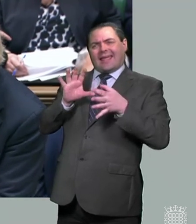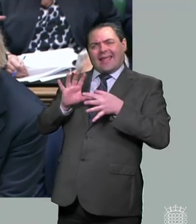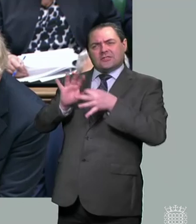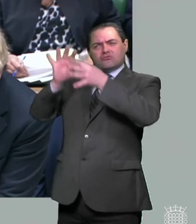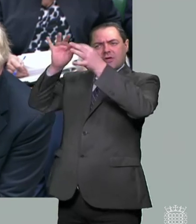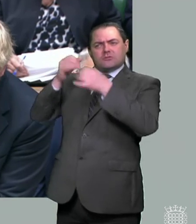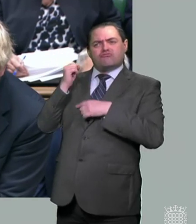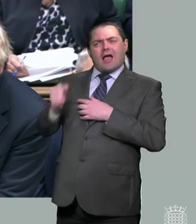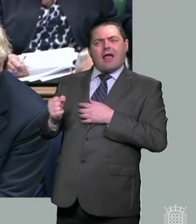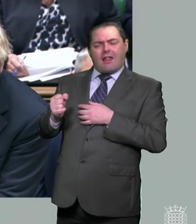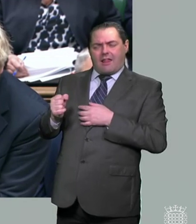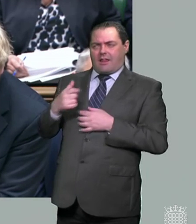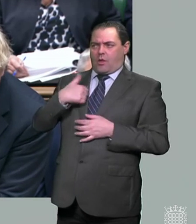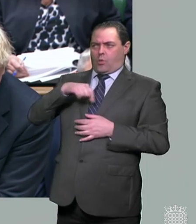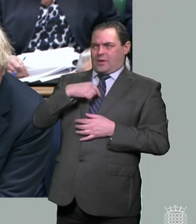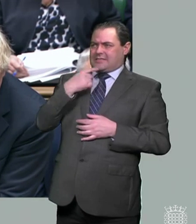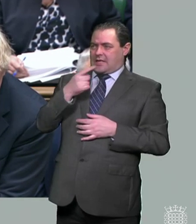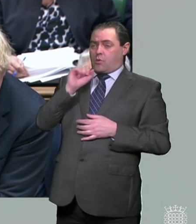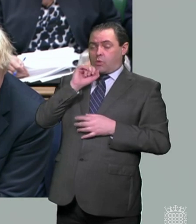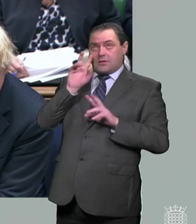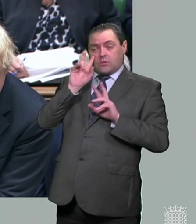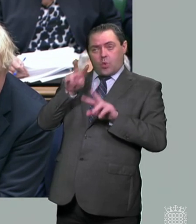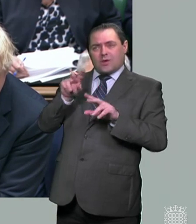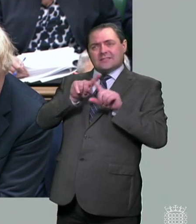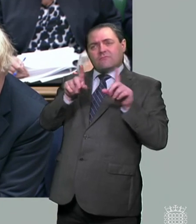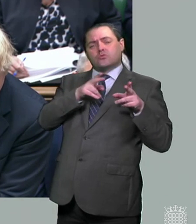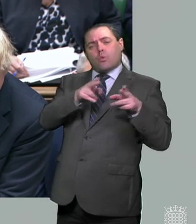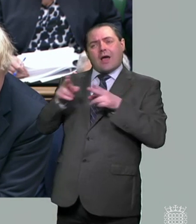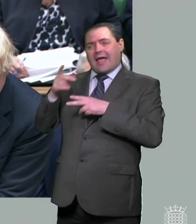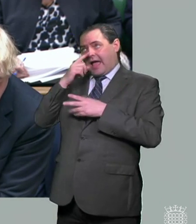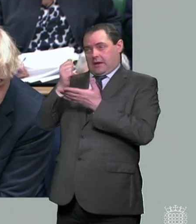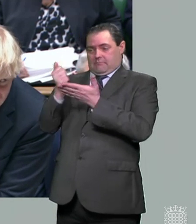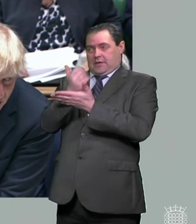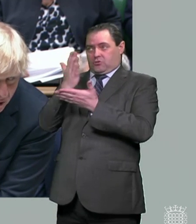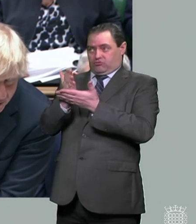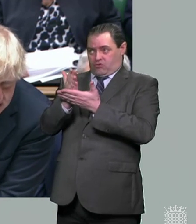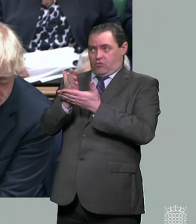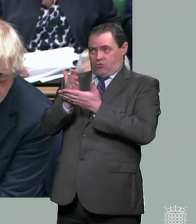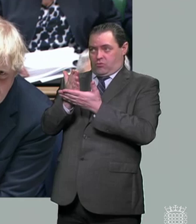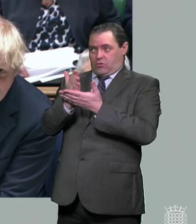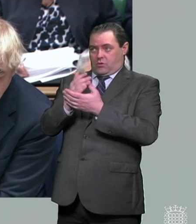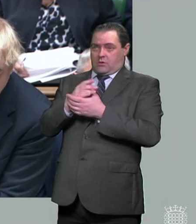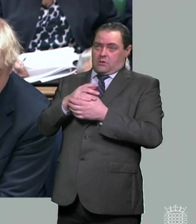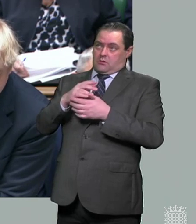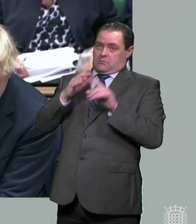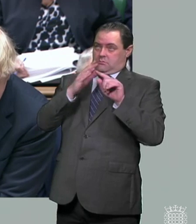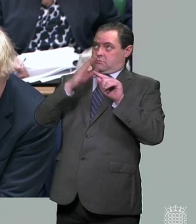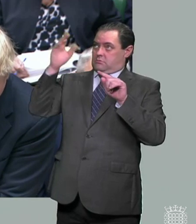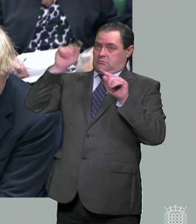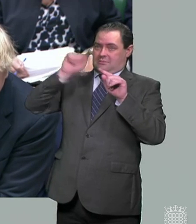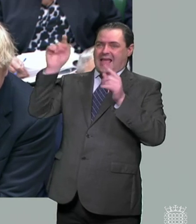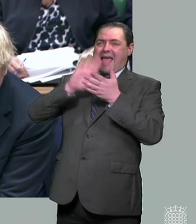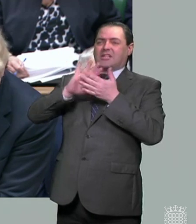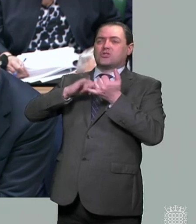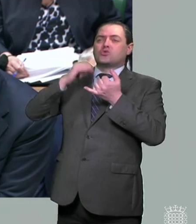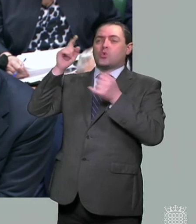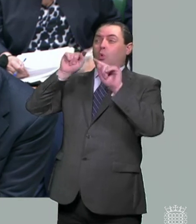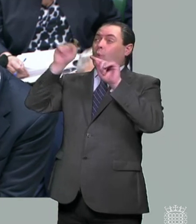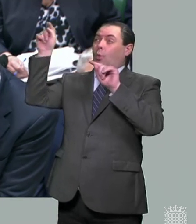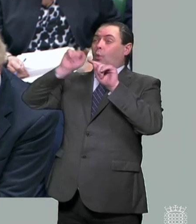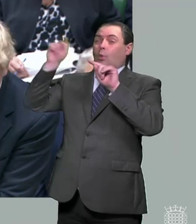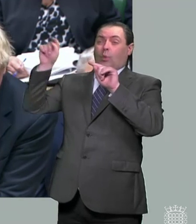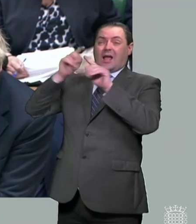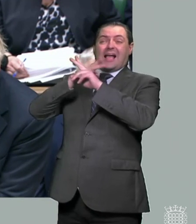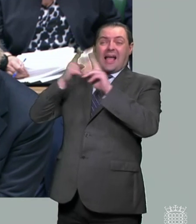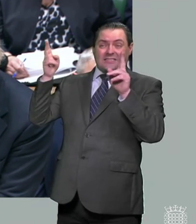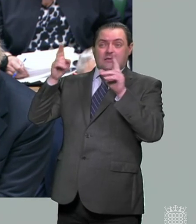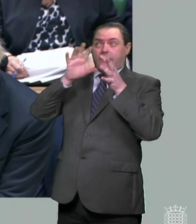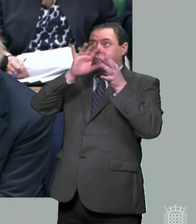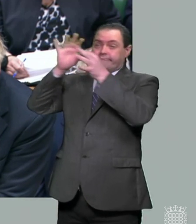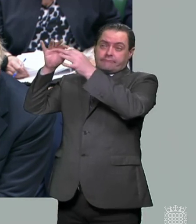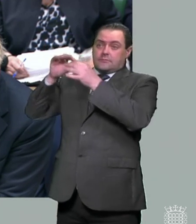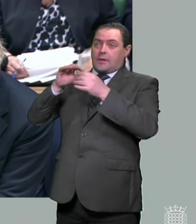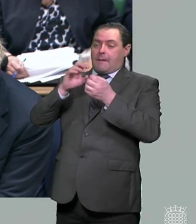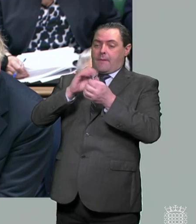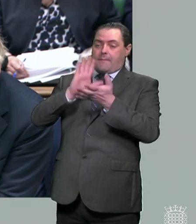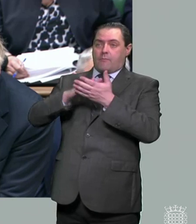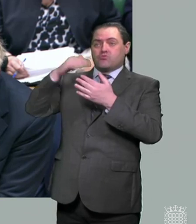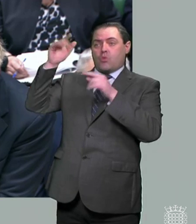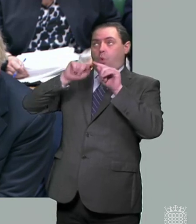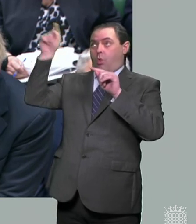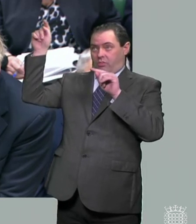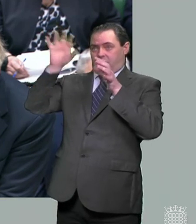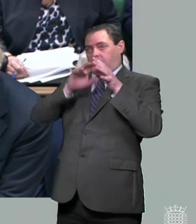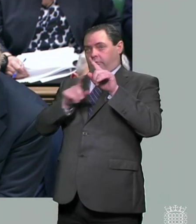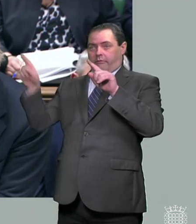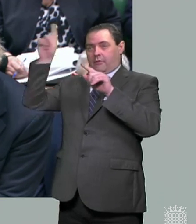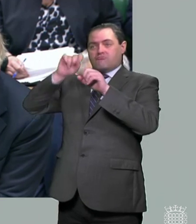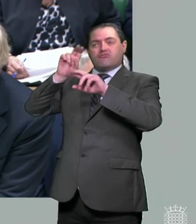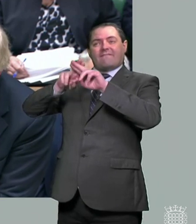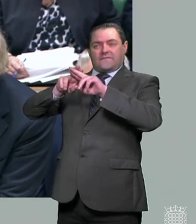What we are saying is that we will look at ways in which we can ensure that we protract the eastern leg of High Speed Rail from north of Birmingham to Bradford.